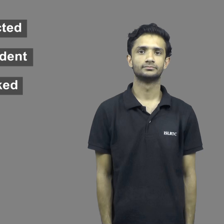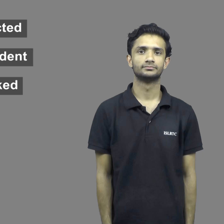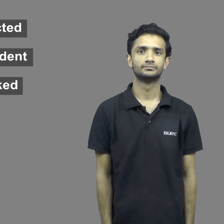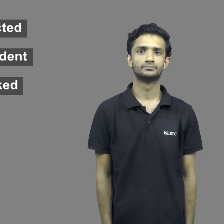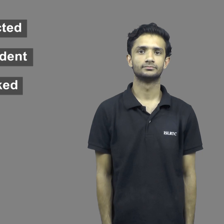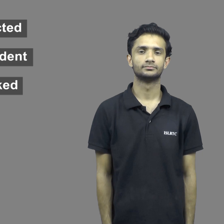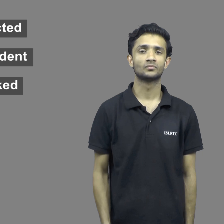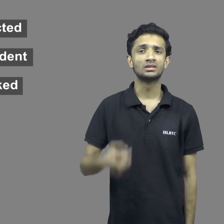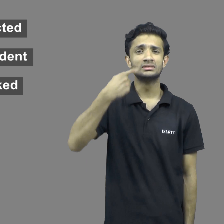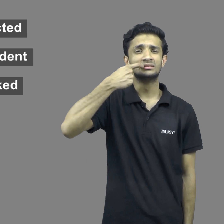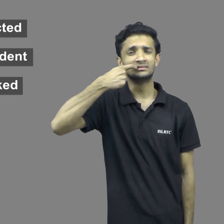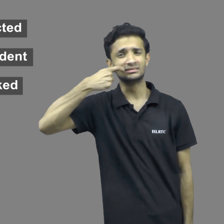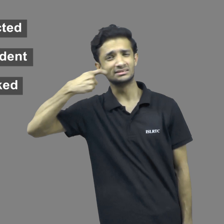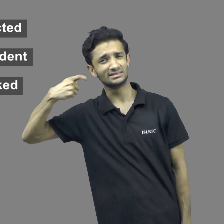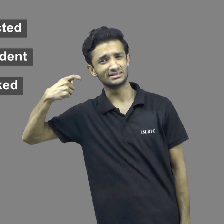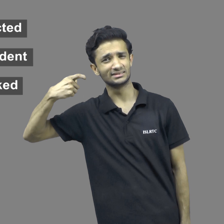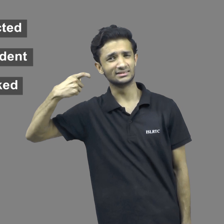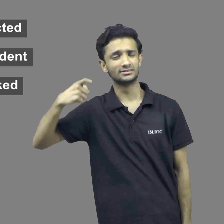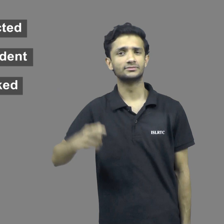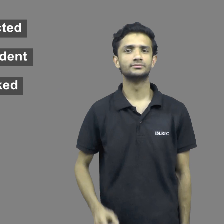Addicted Dependent Hooked